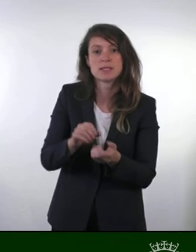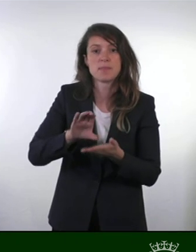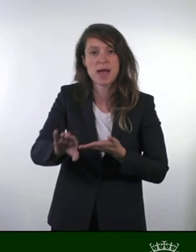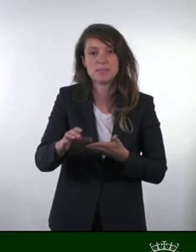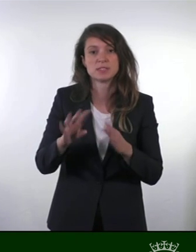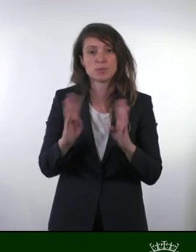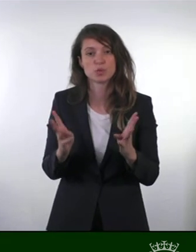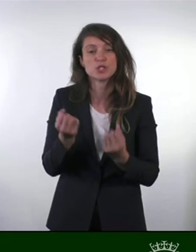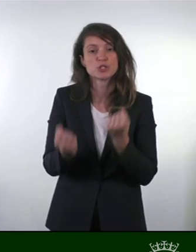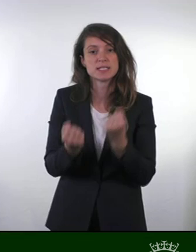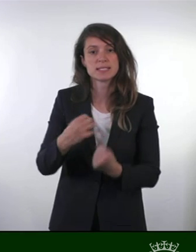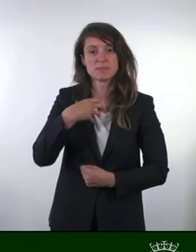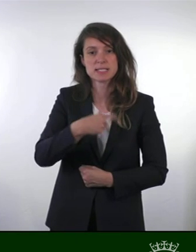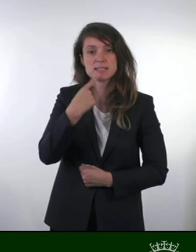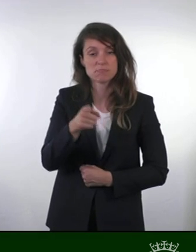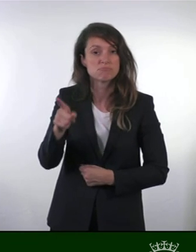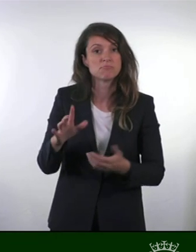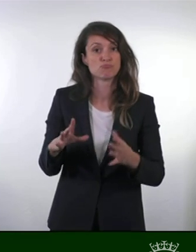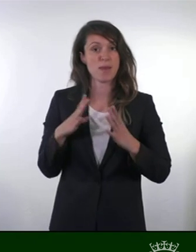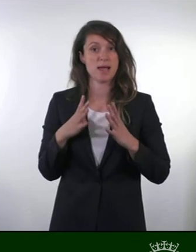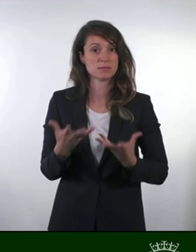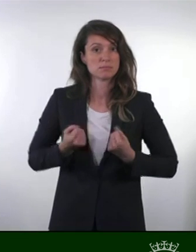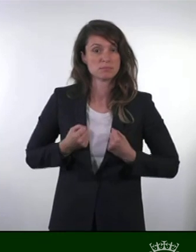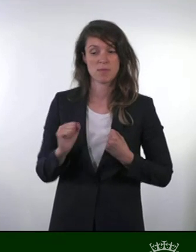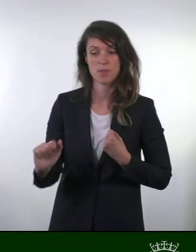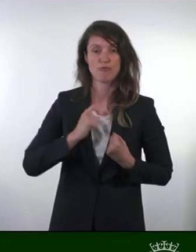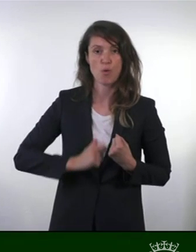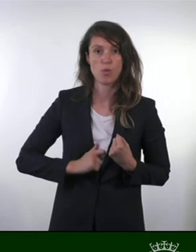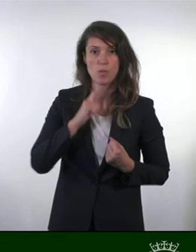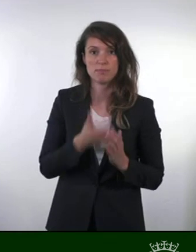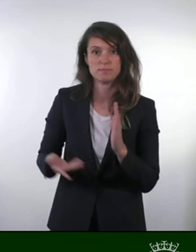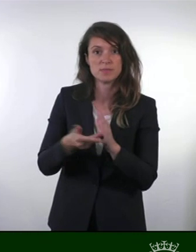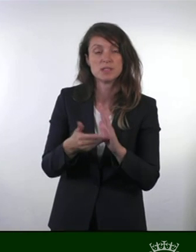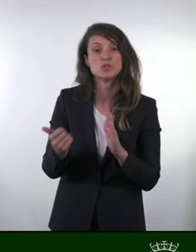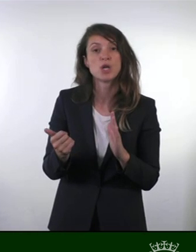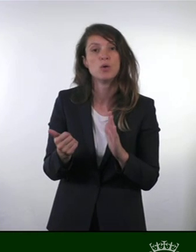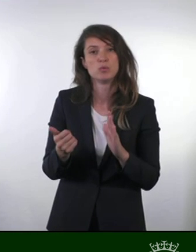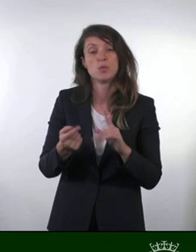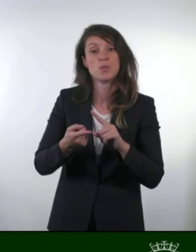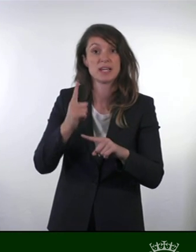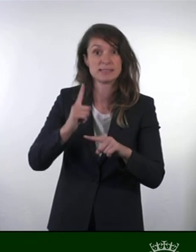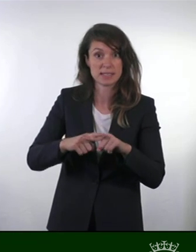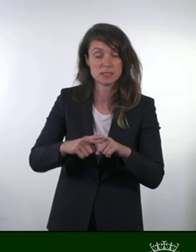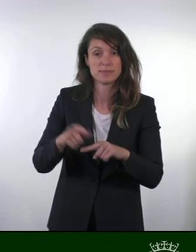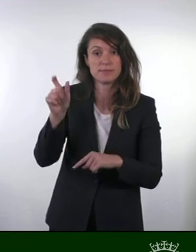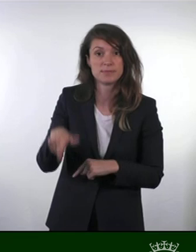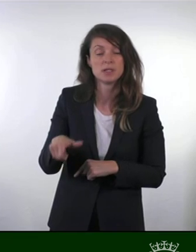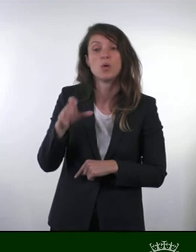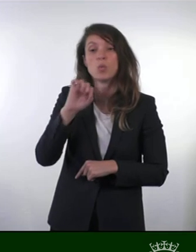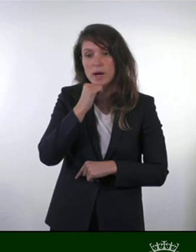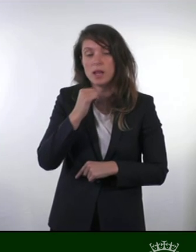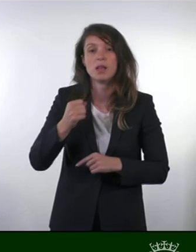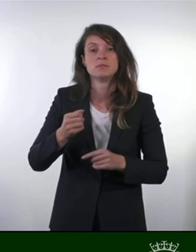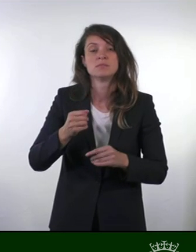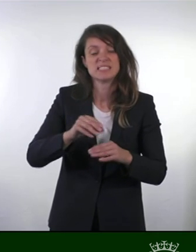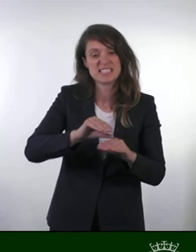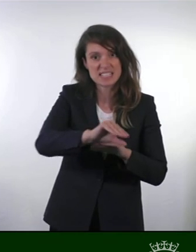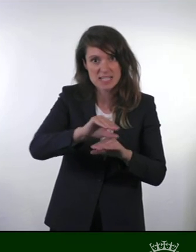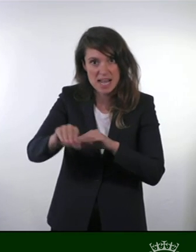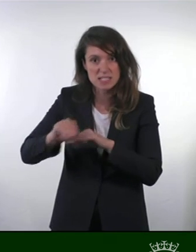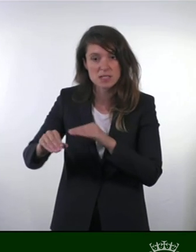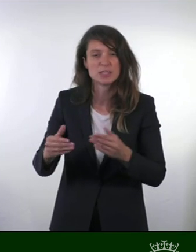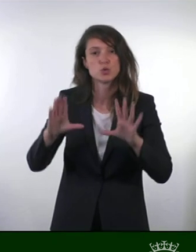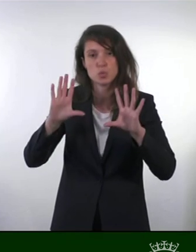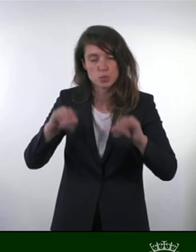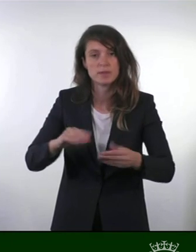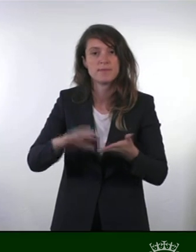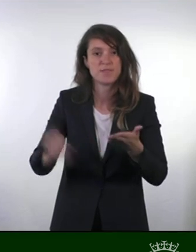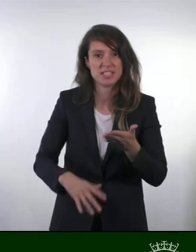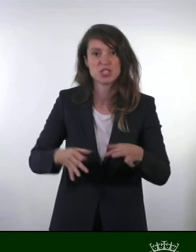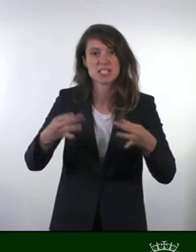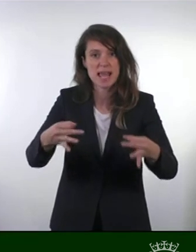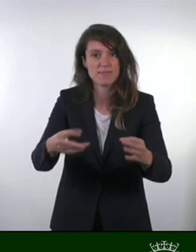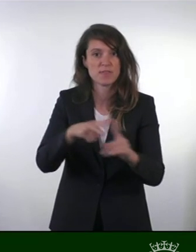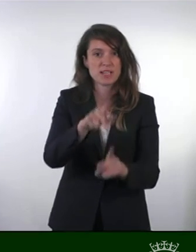The Minister of State, Ministry of Justice, my honourable and learned Friend the Member for South East Cambridgeshire, has indicated that she is prepared to take on that role, so the Executive must now move formally to designate and to prevent any further delay for victims.